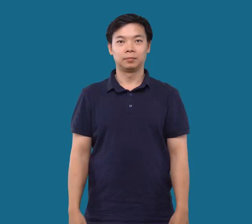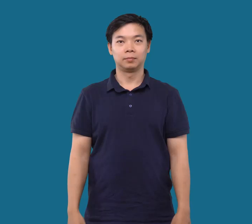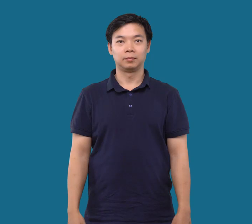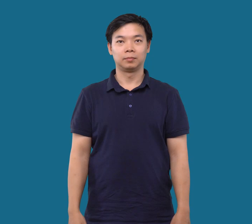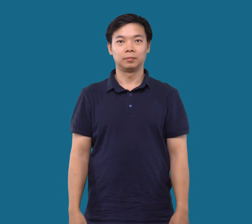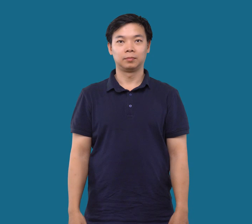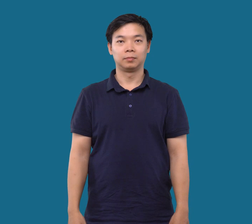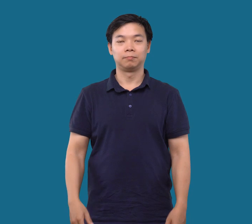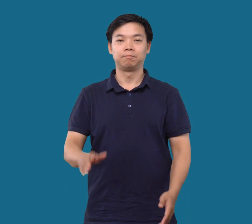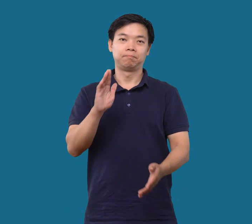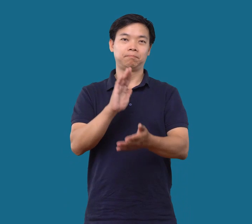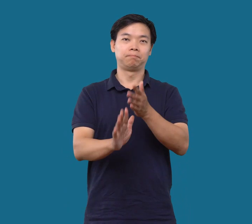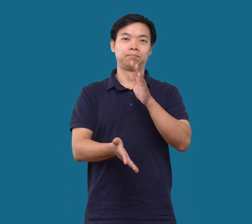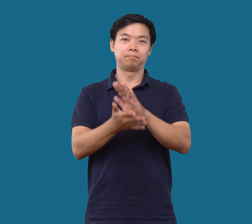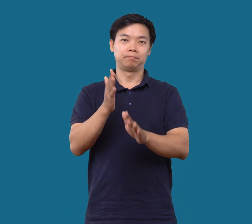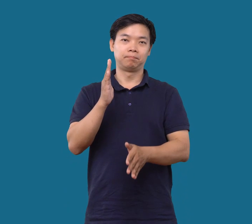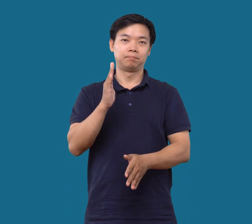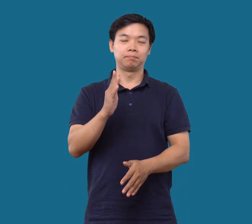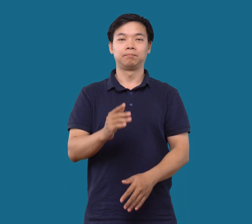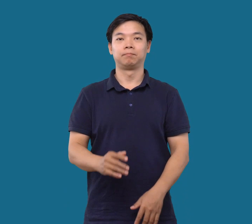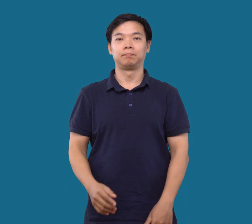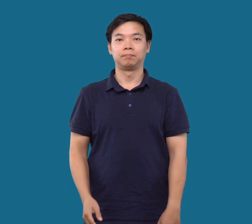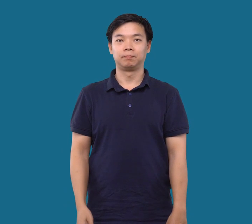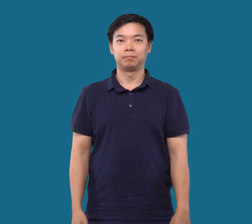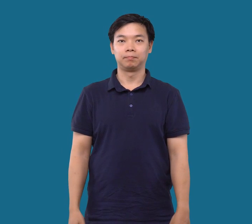mồ côi cha mẹ